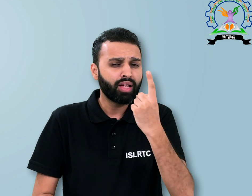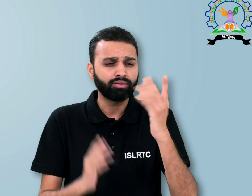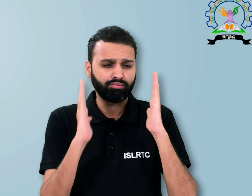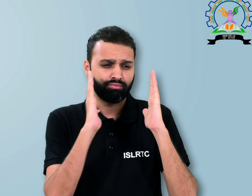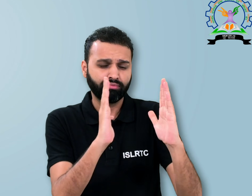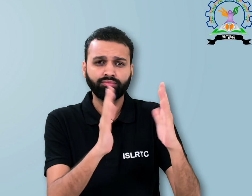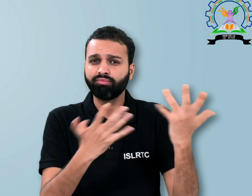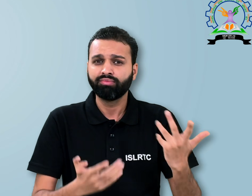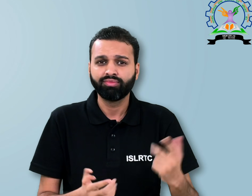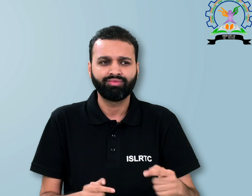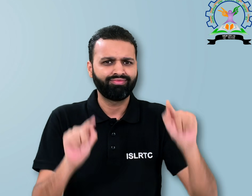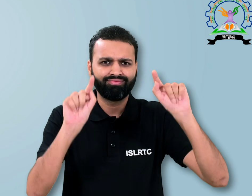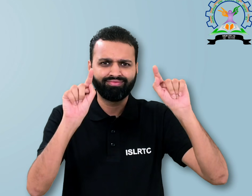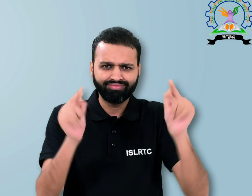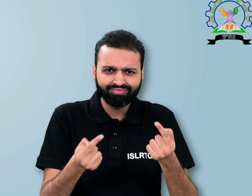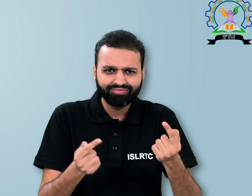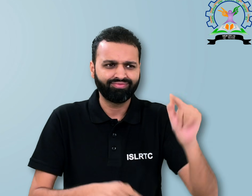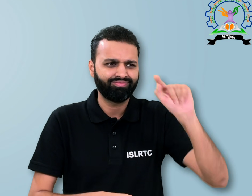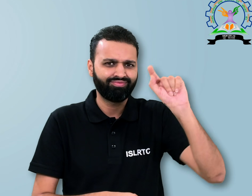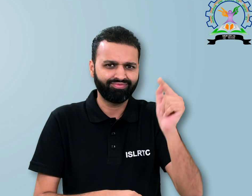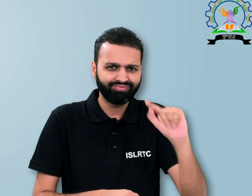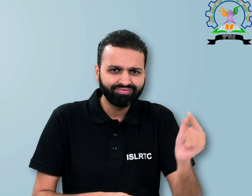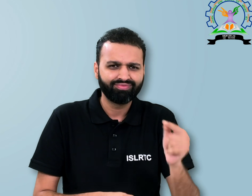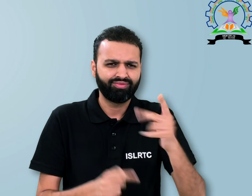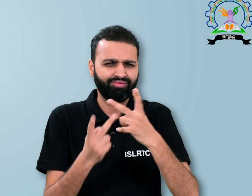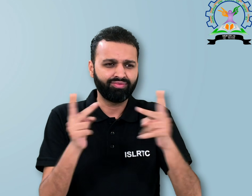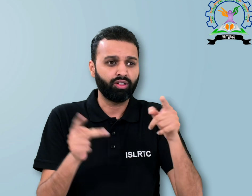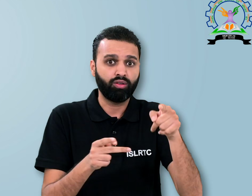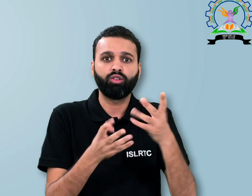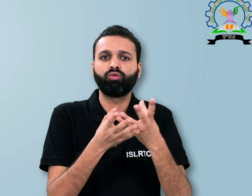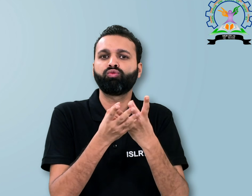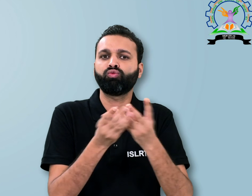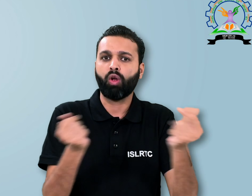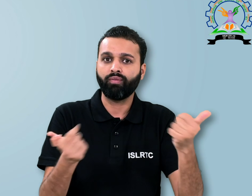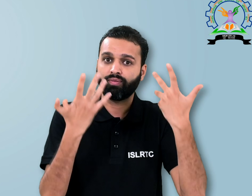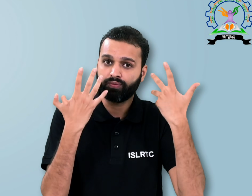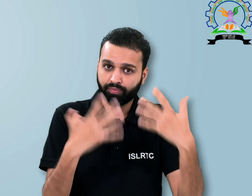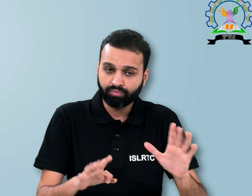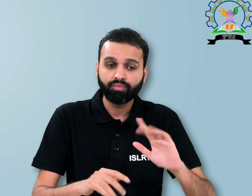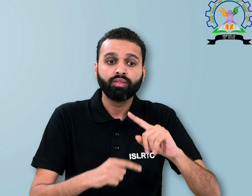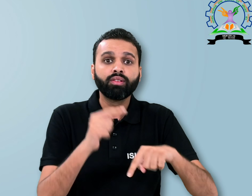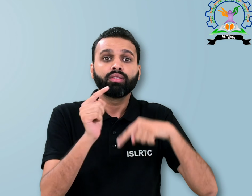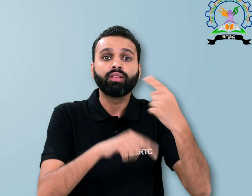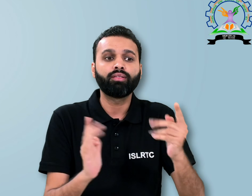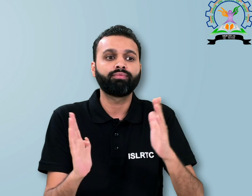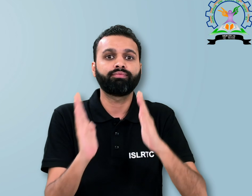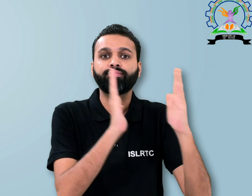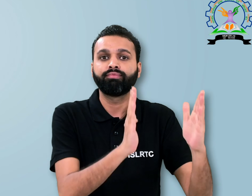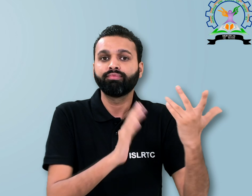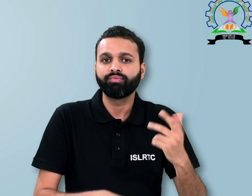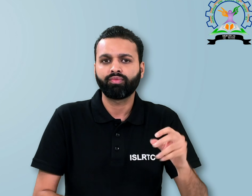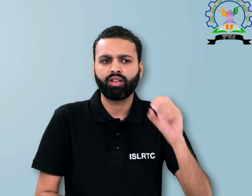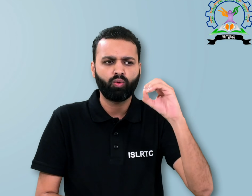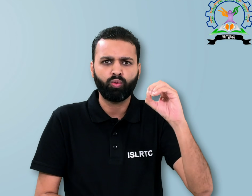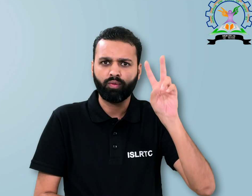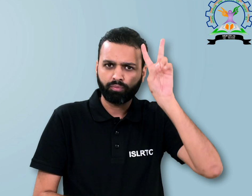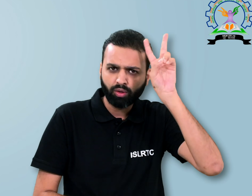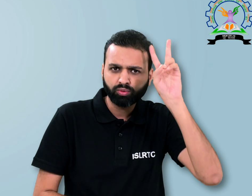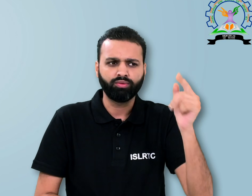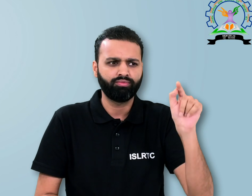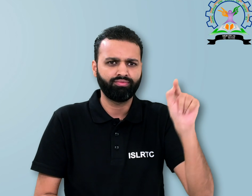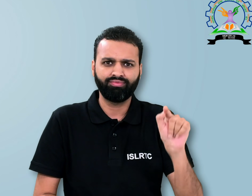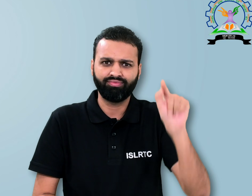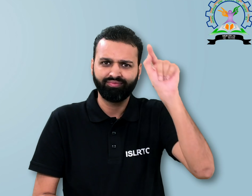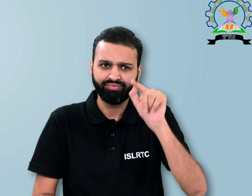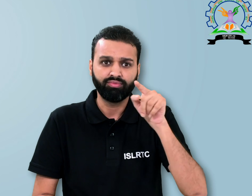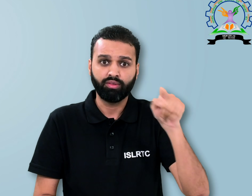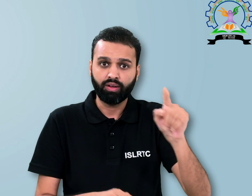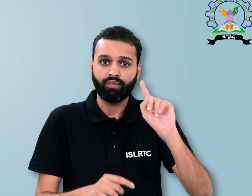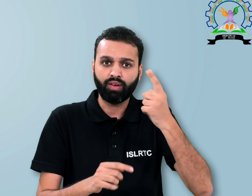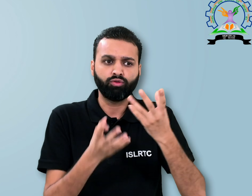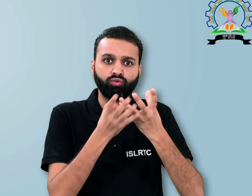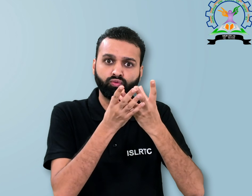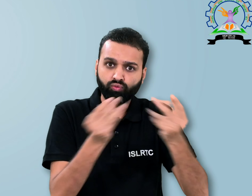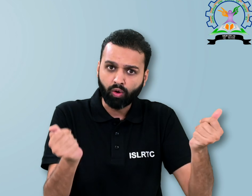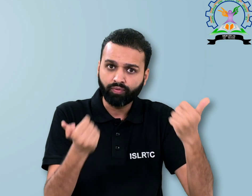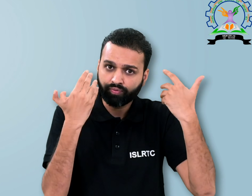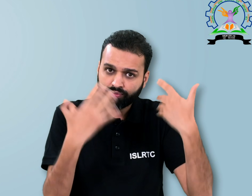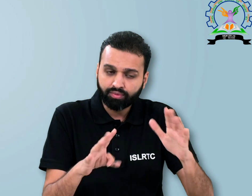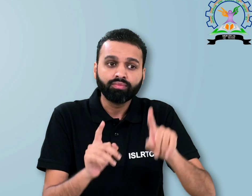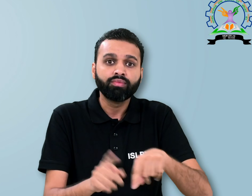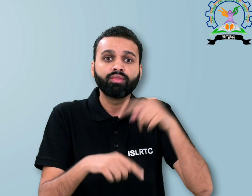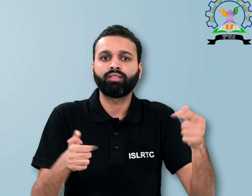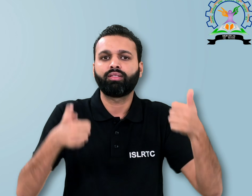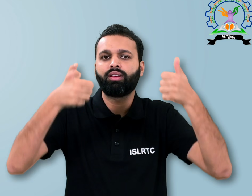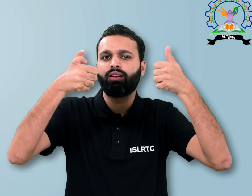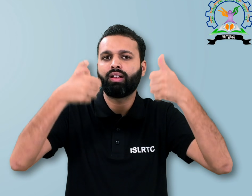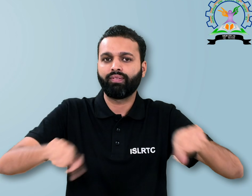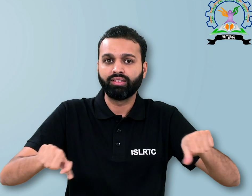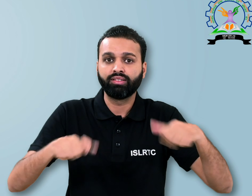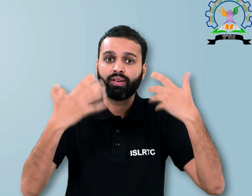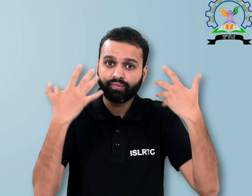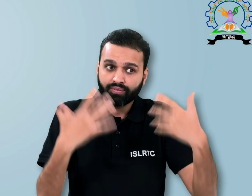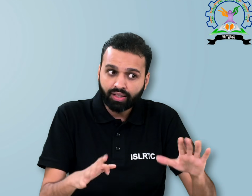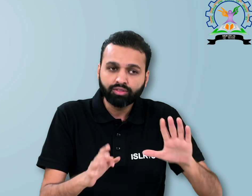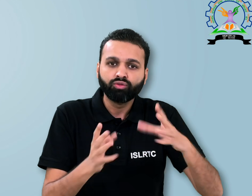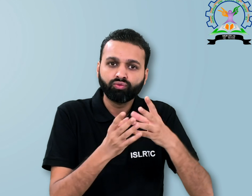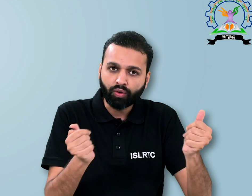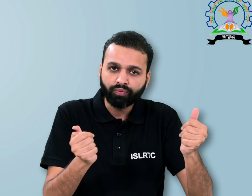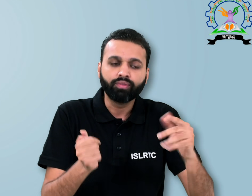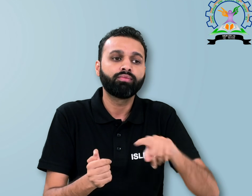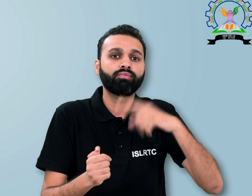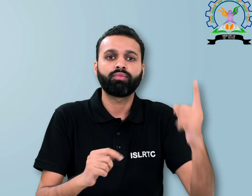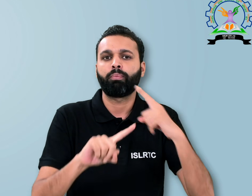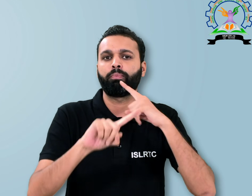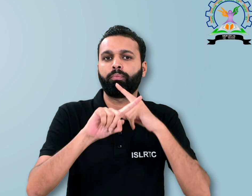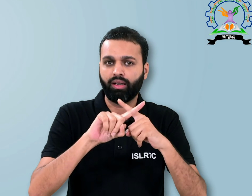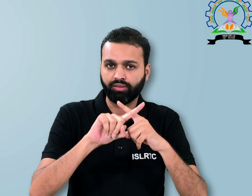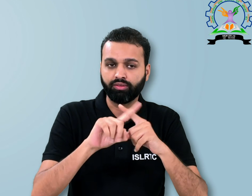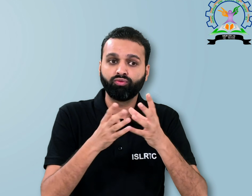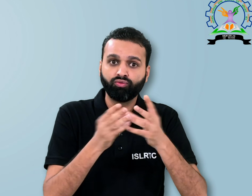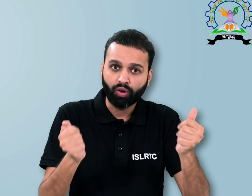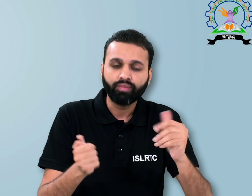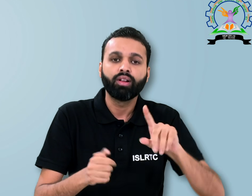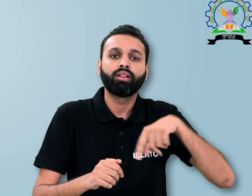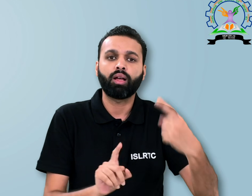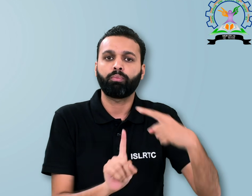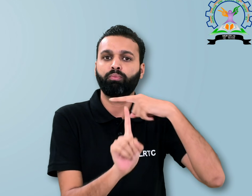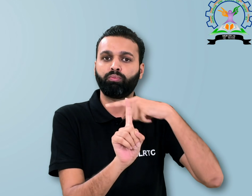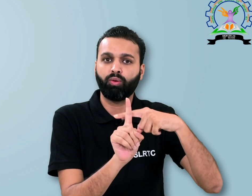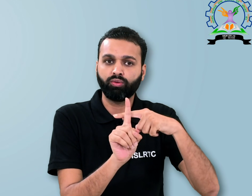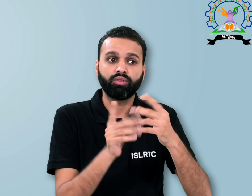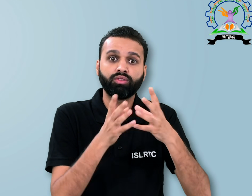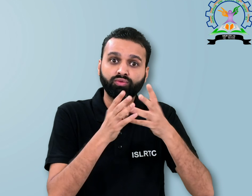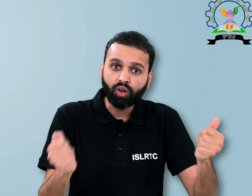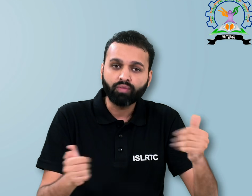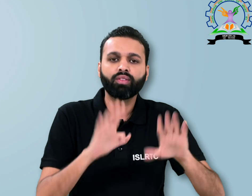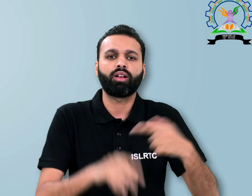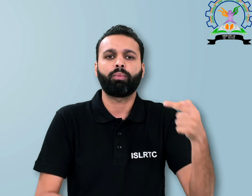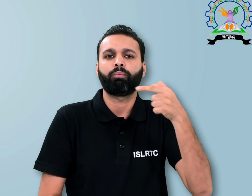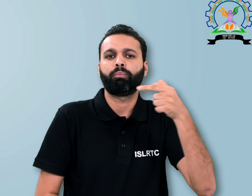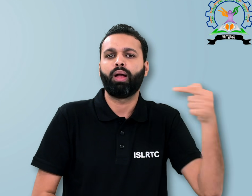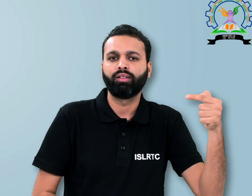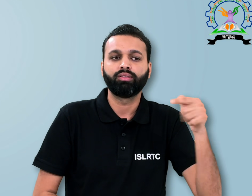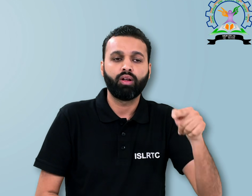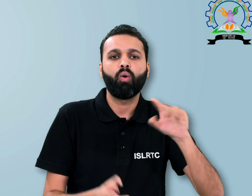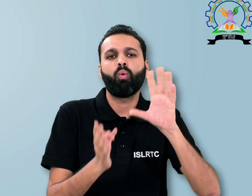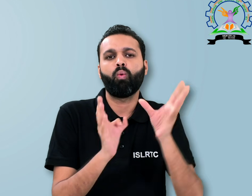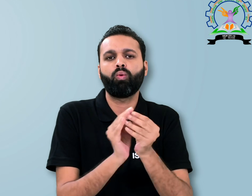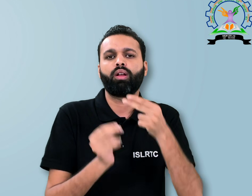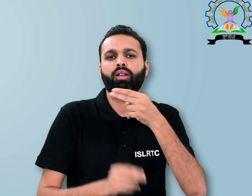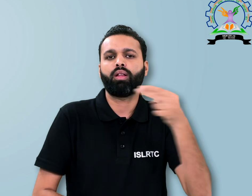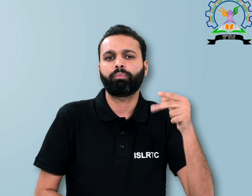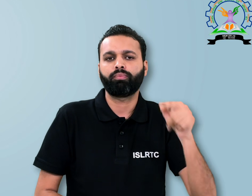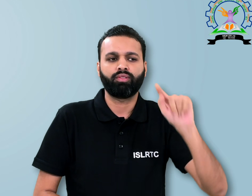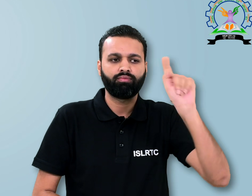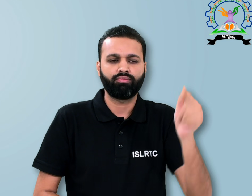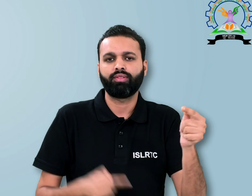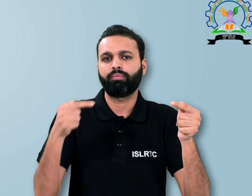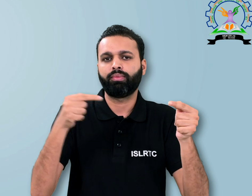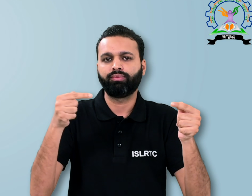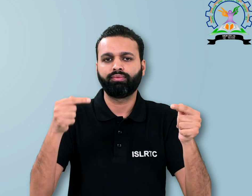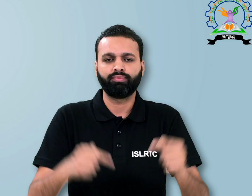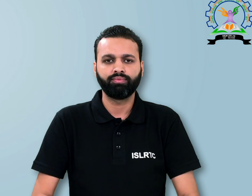The Bodmas rule follows the order of the BODMAS acronym ie B – Brackets, O – Order of powers or roots, D – Division, M – Multiplication A – Addition, and S – Subtraction.